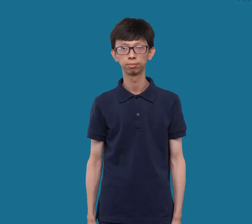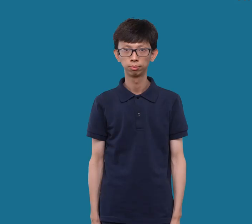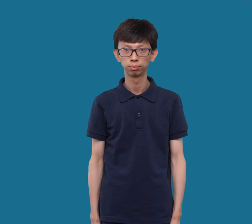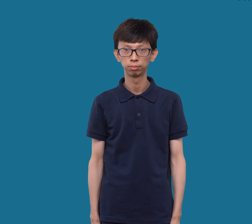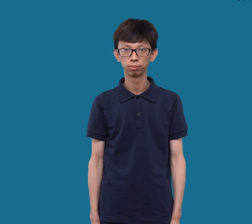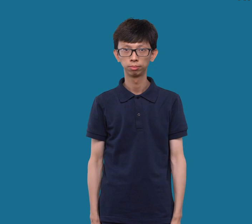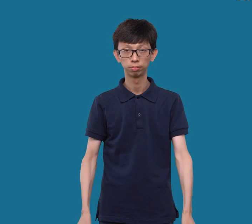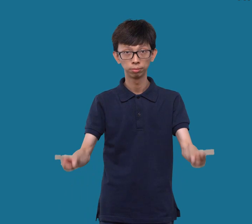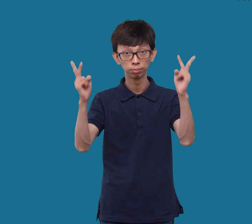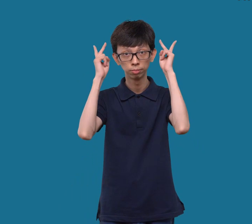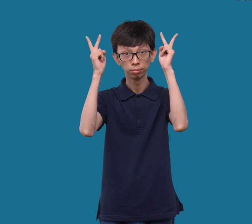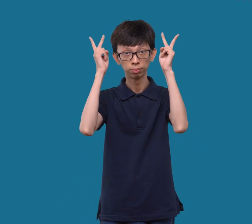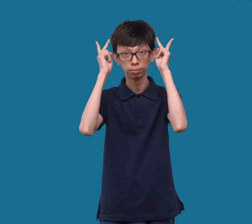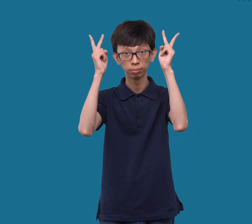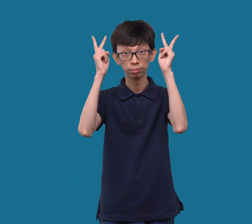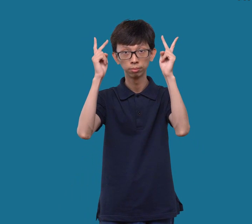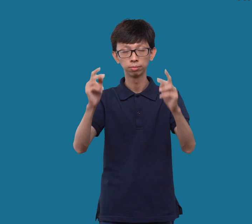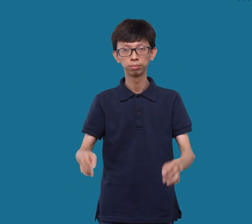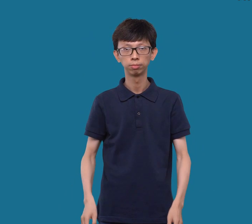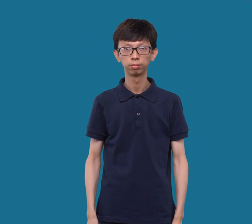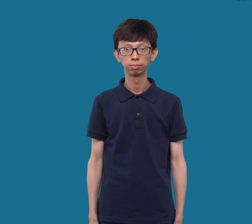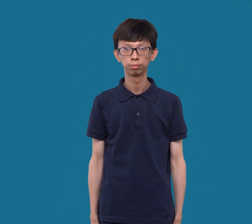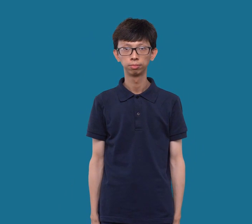Thừa Thiên – Huế